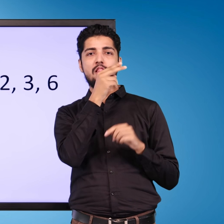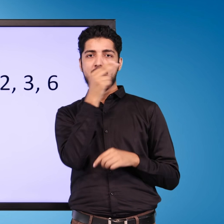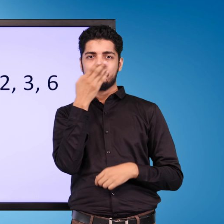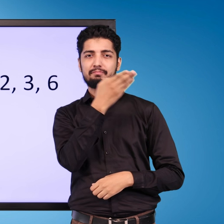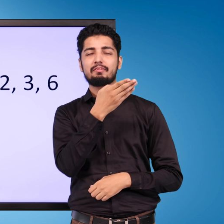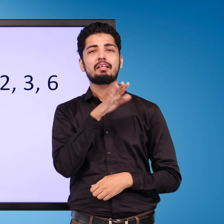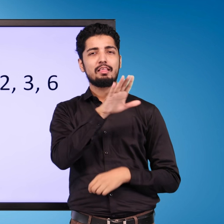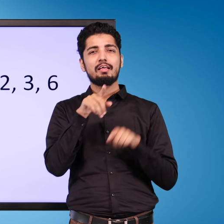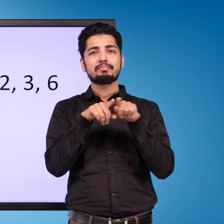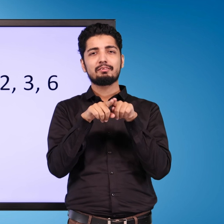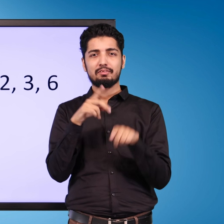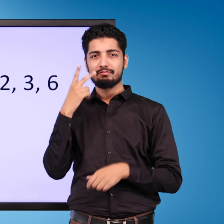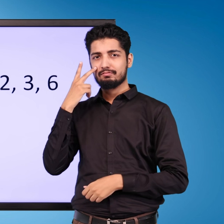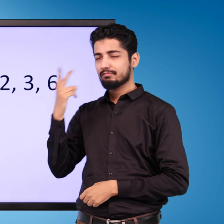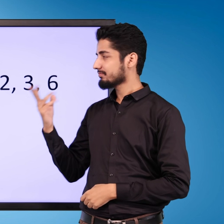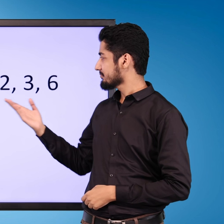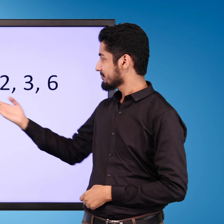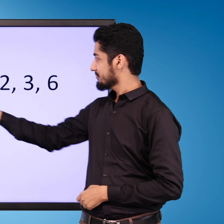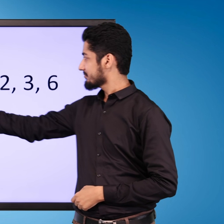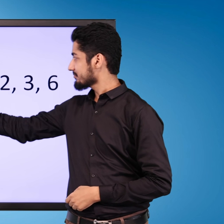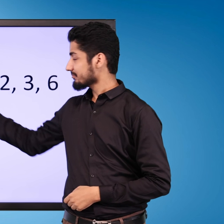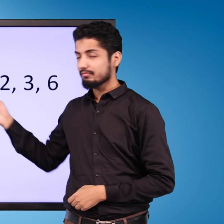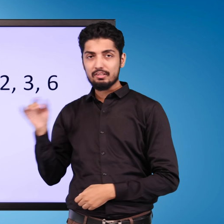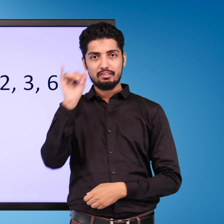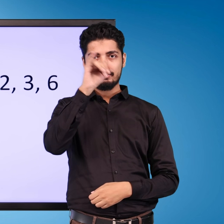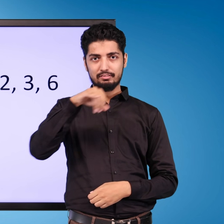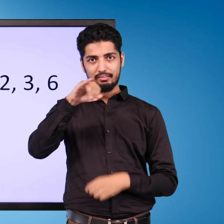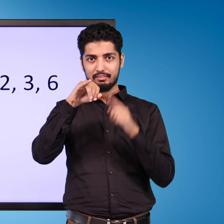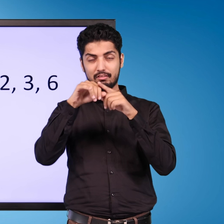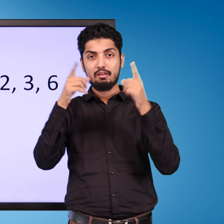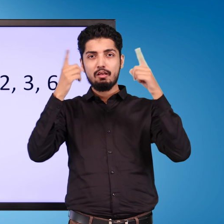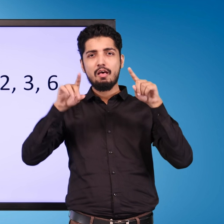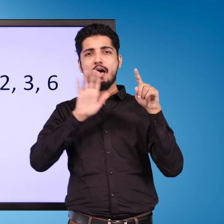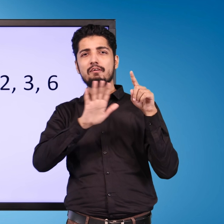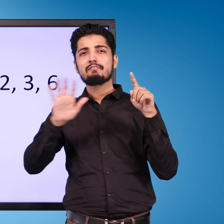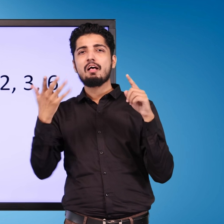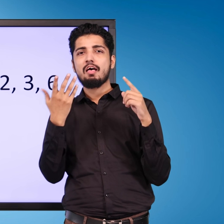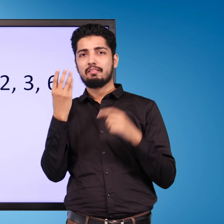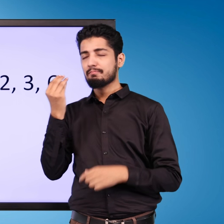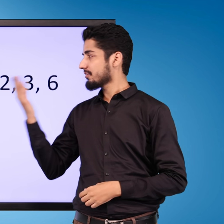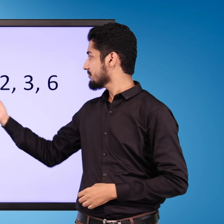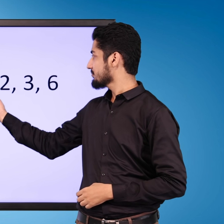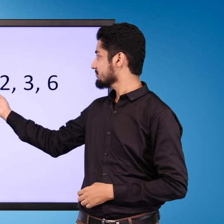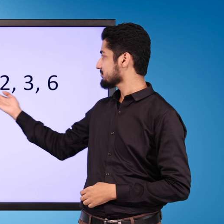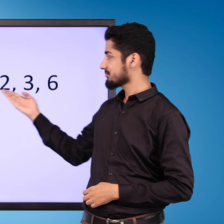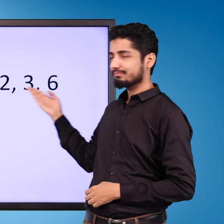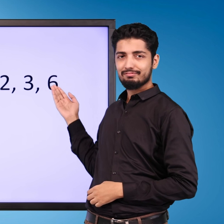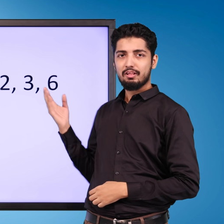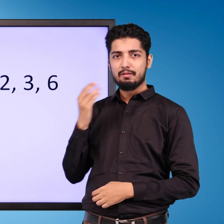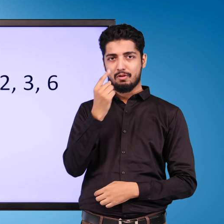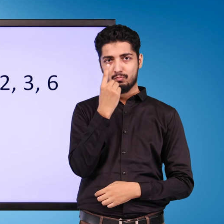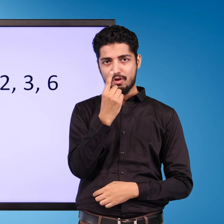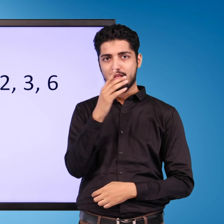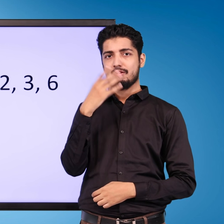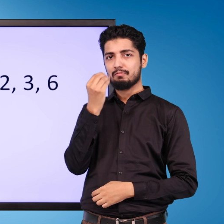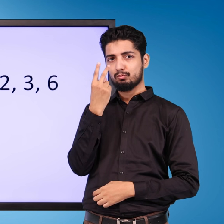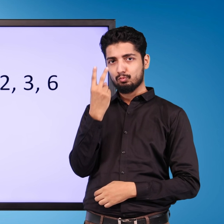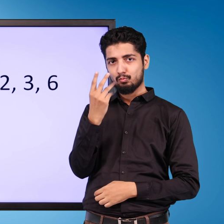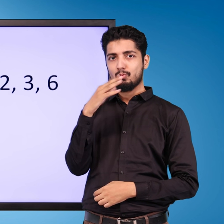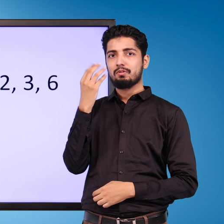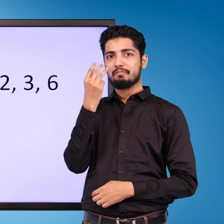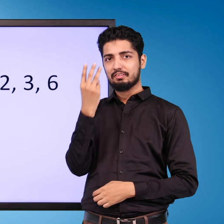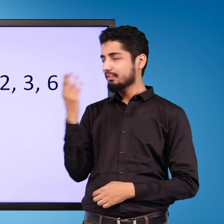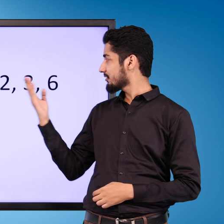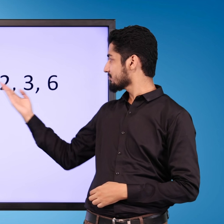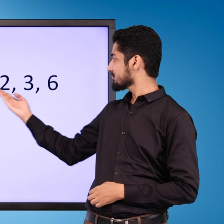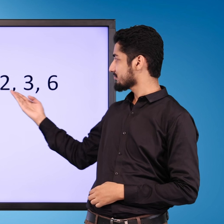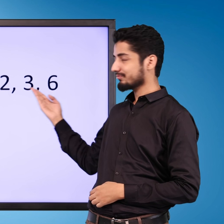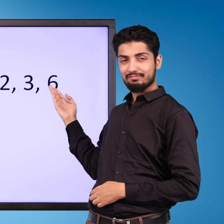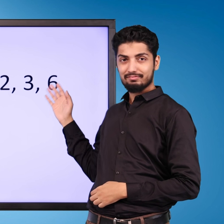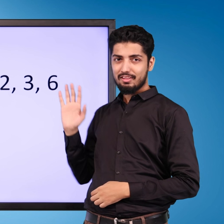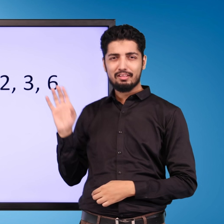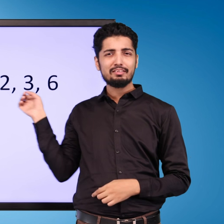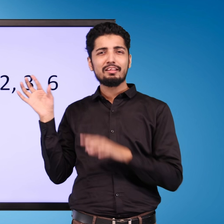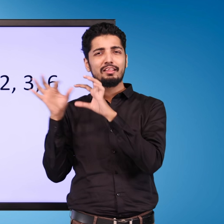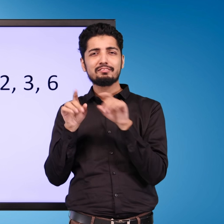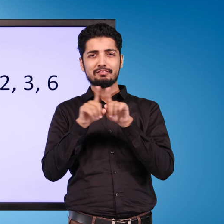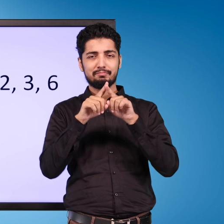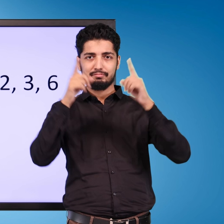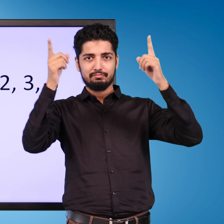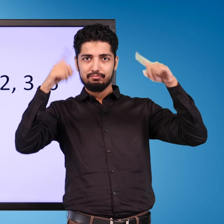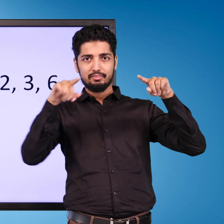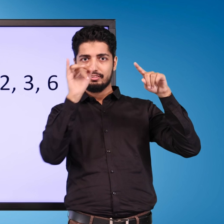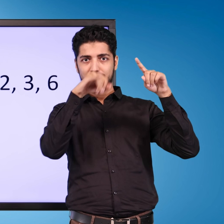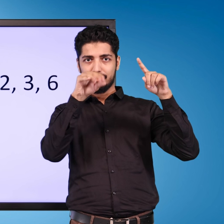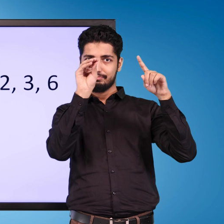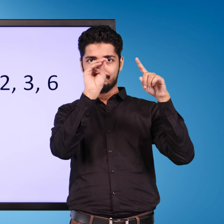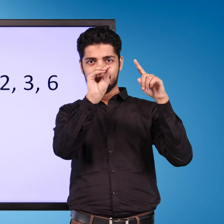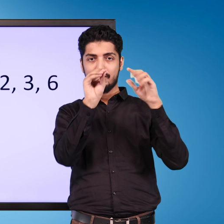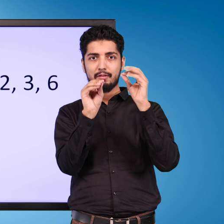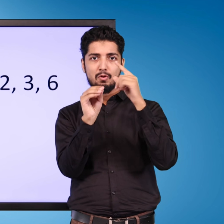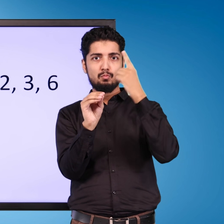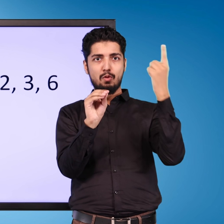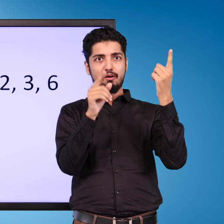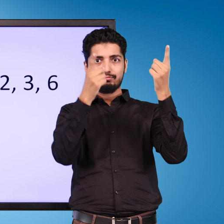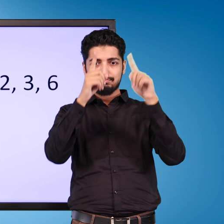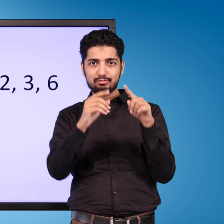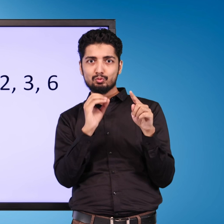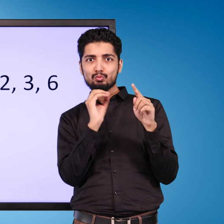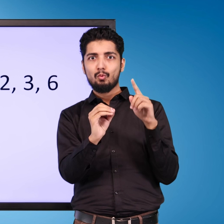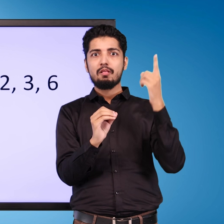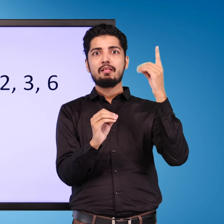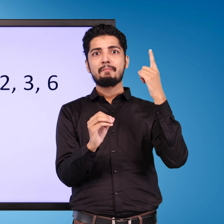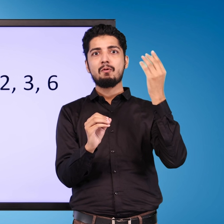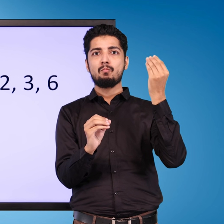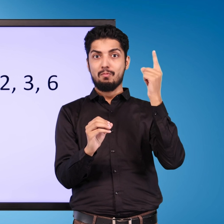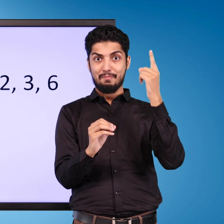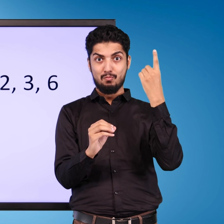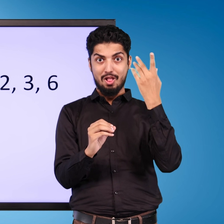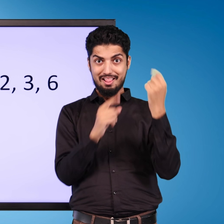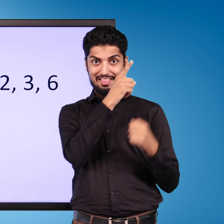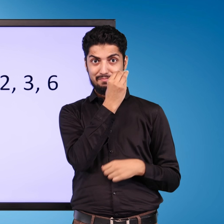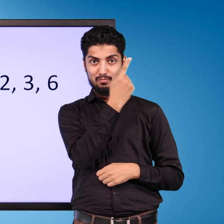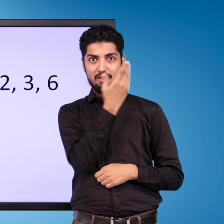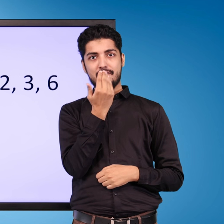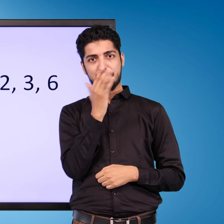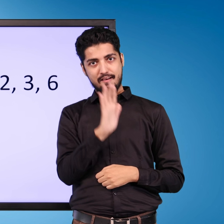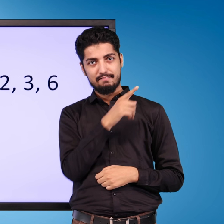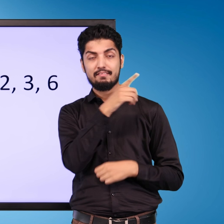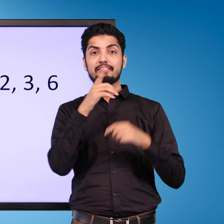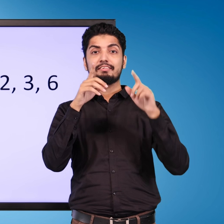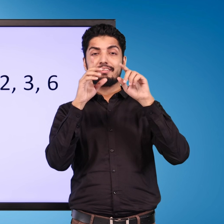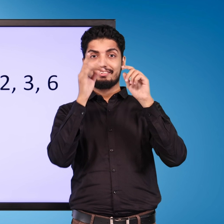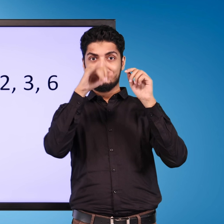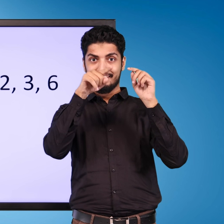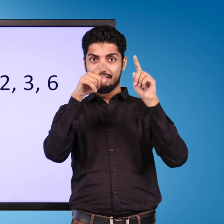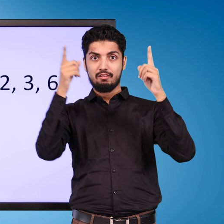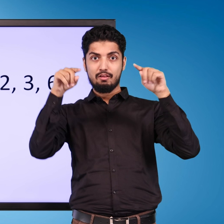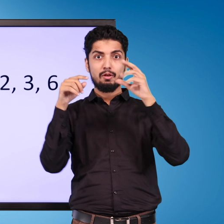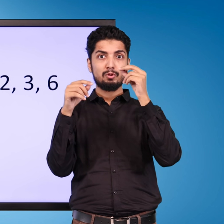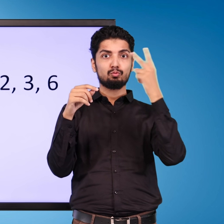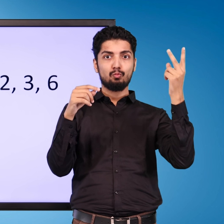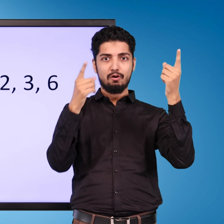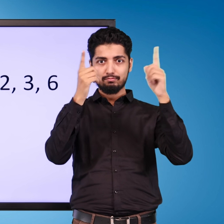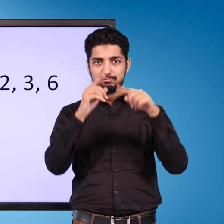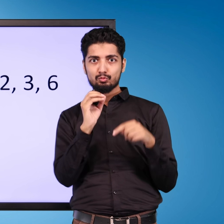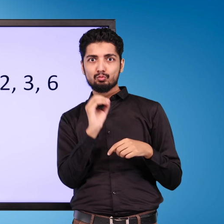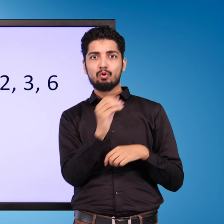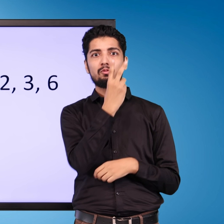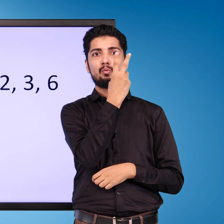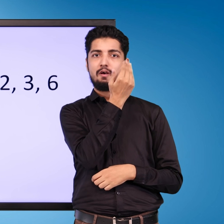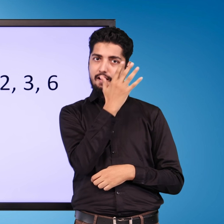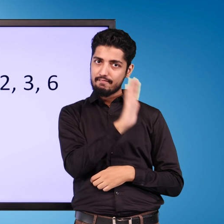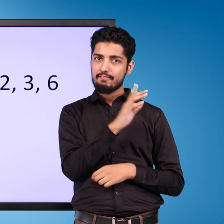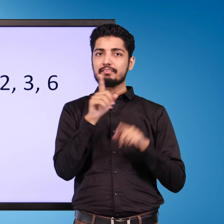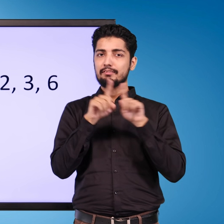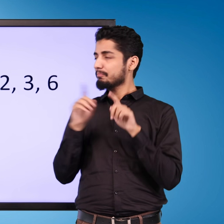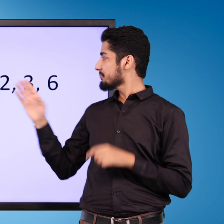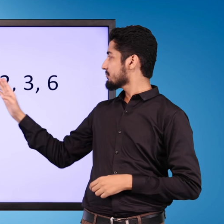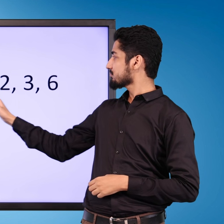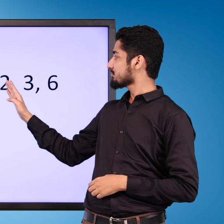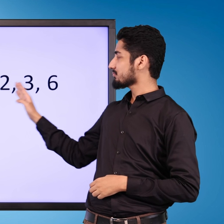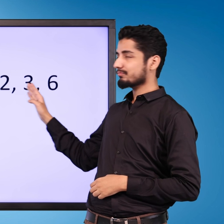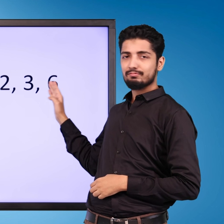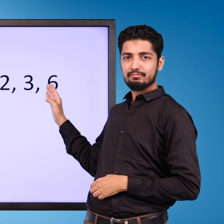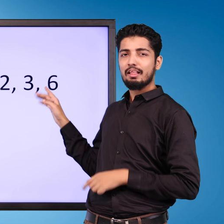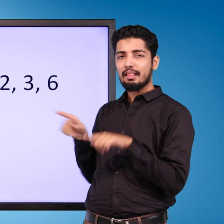For example, the factors of 6 are 1 2, 3 and 6 because these are exact divisors of 6